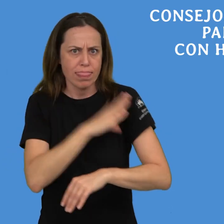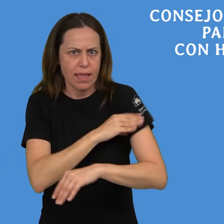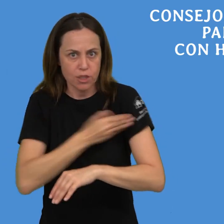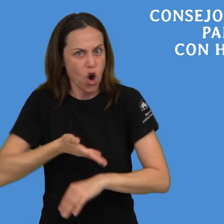tensión